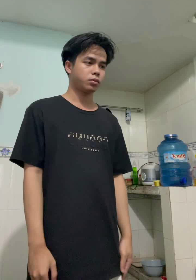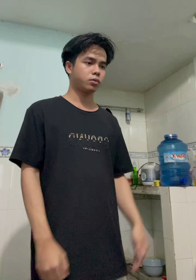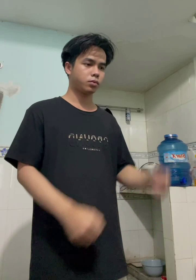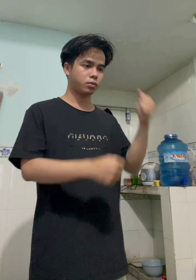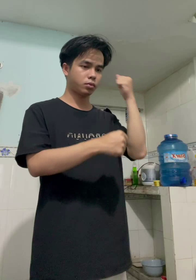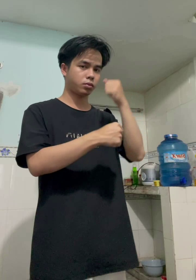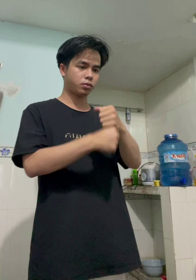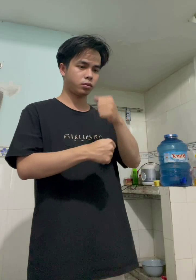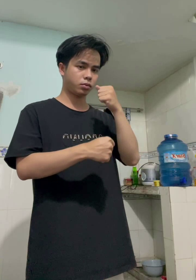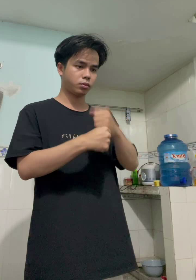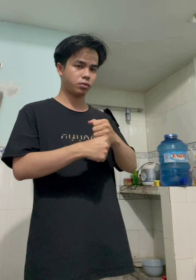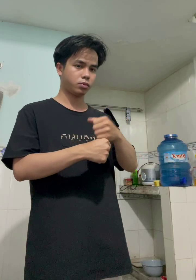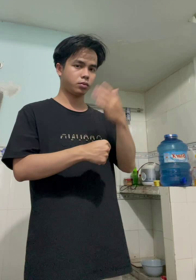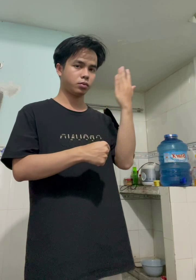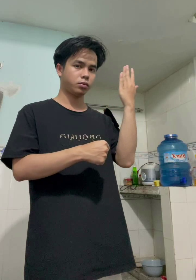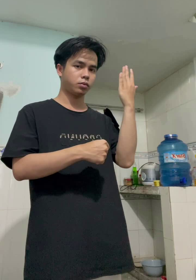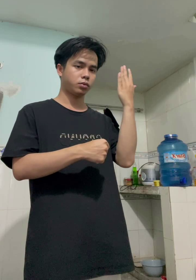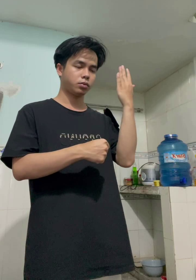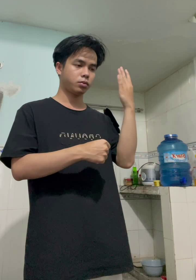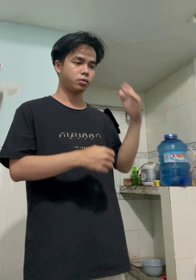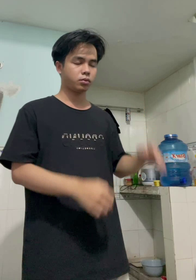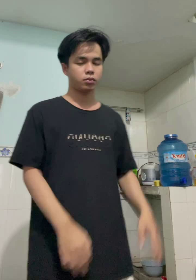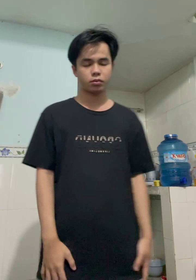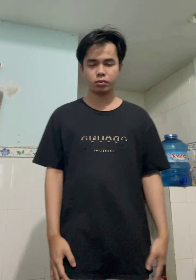that nghiep